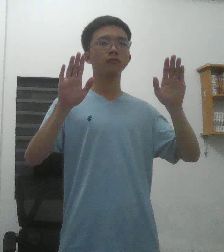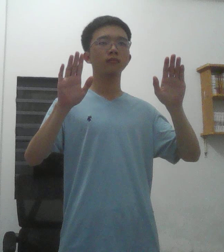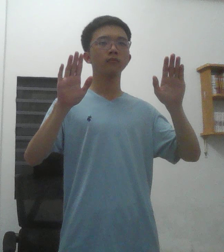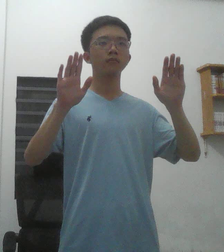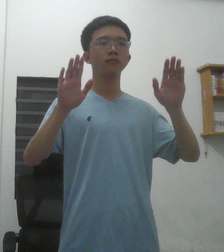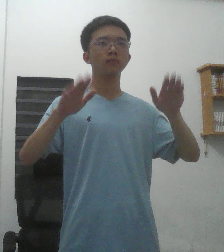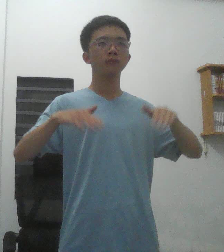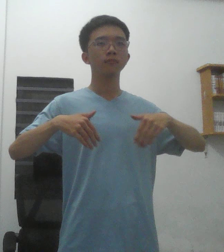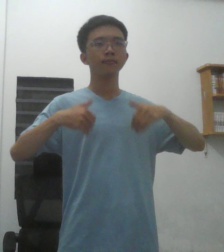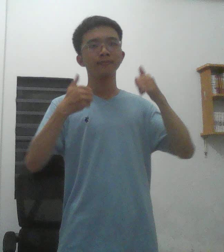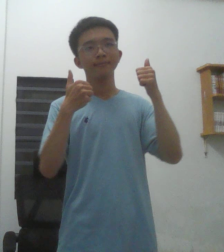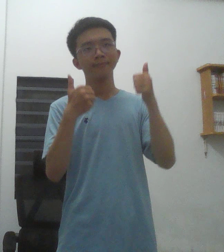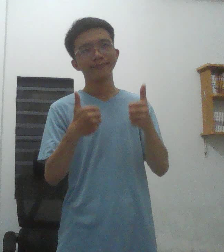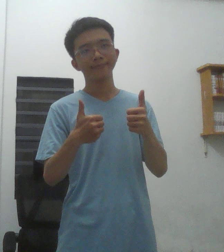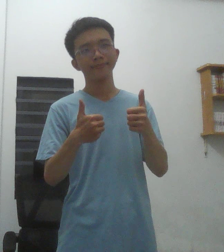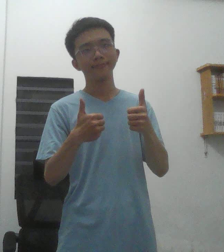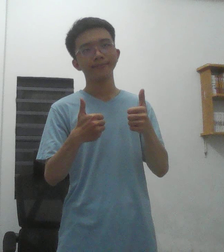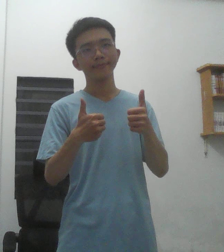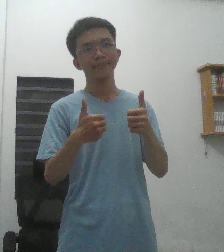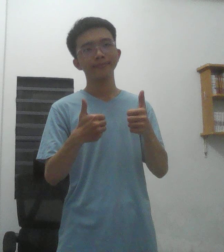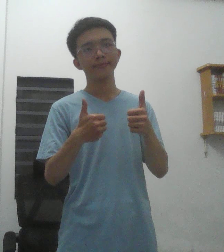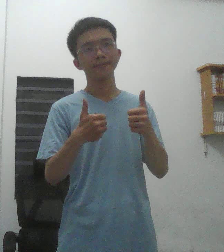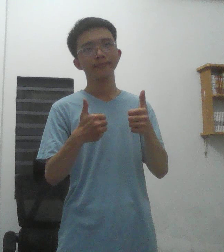tuyet voi